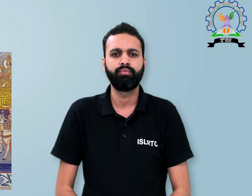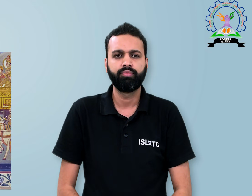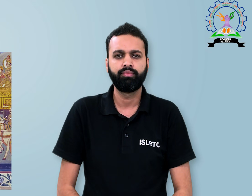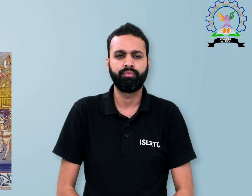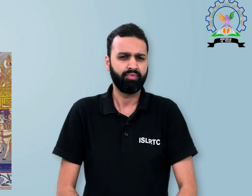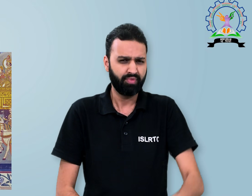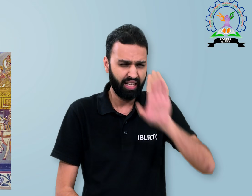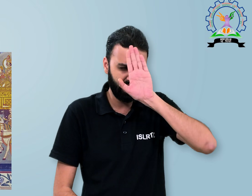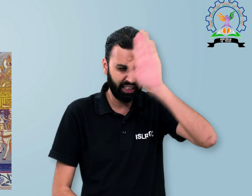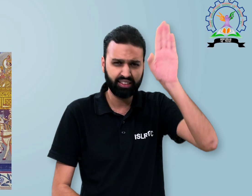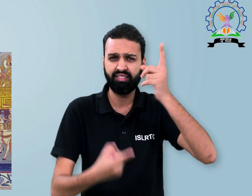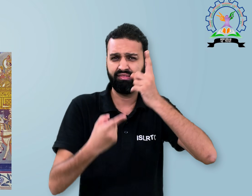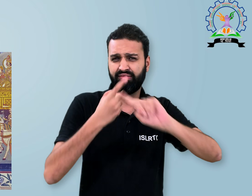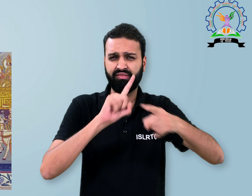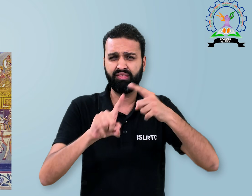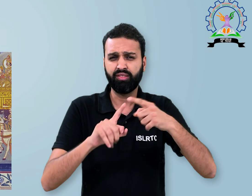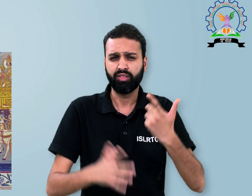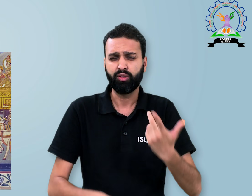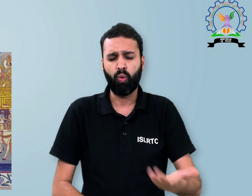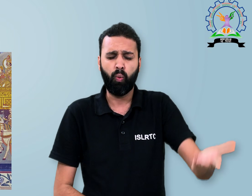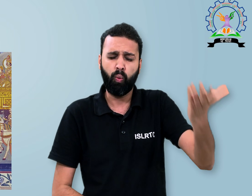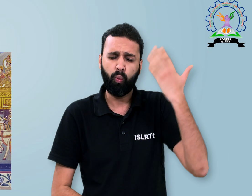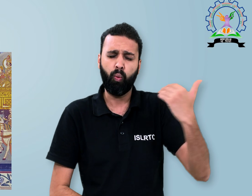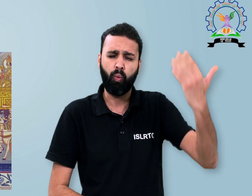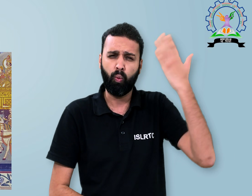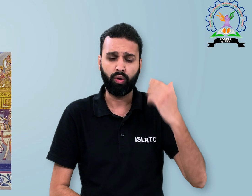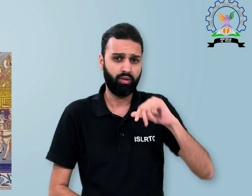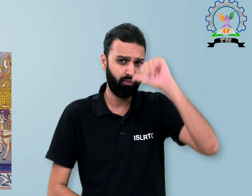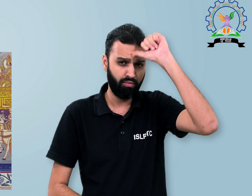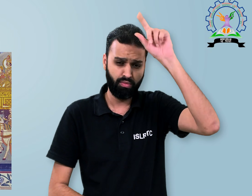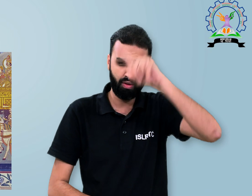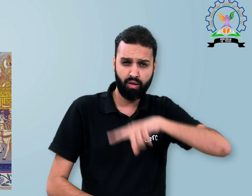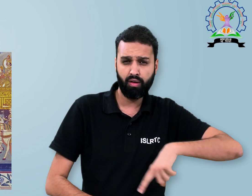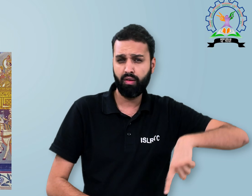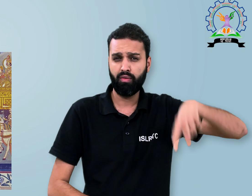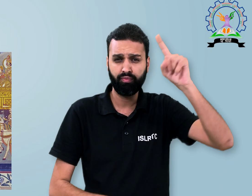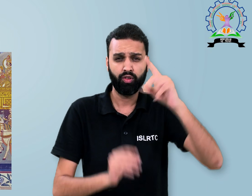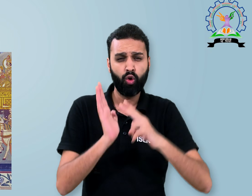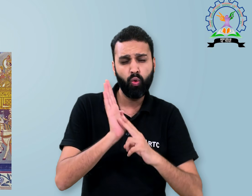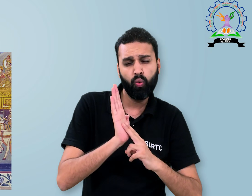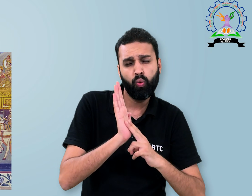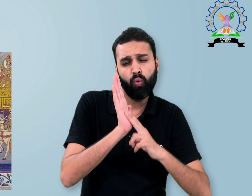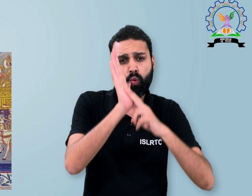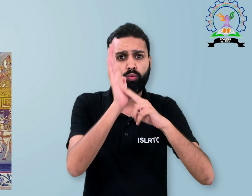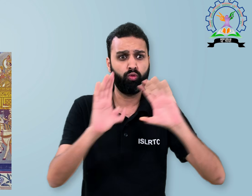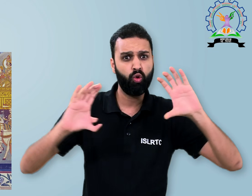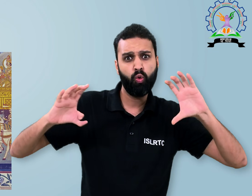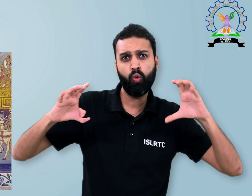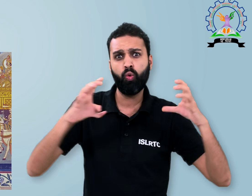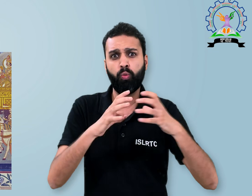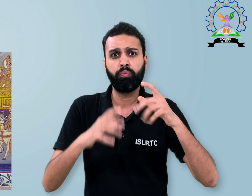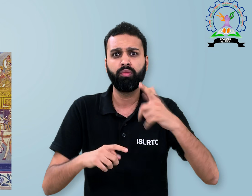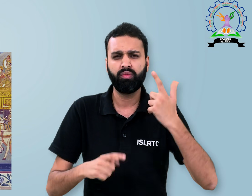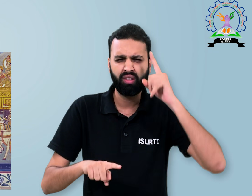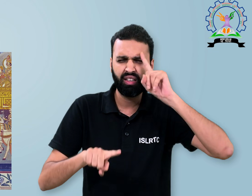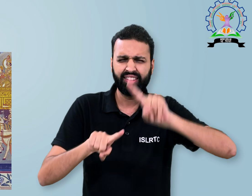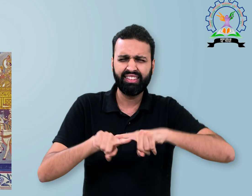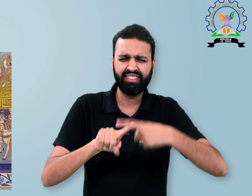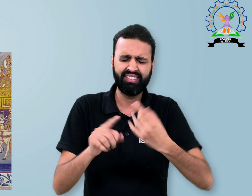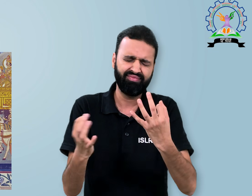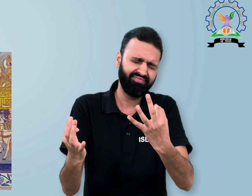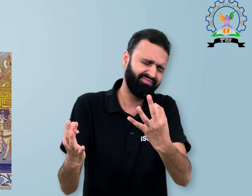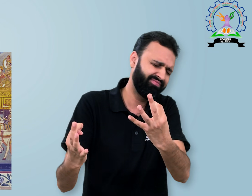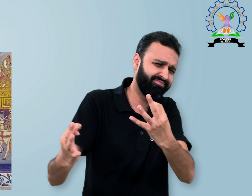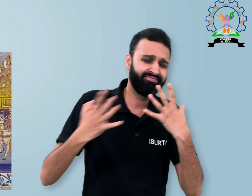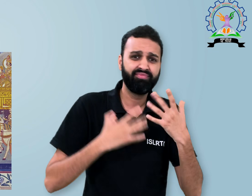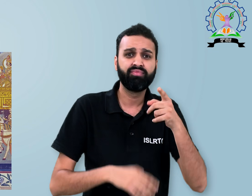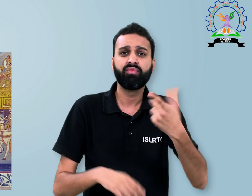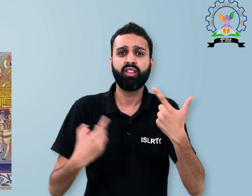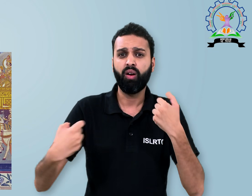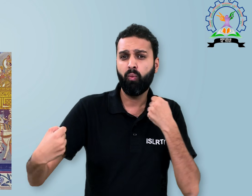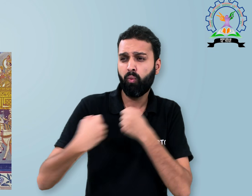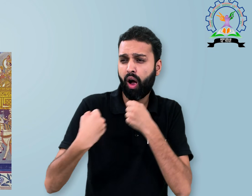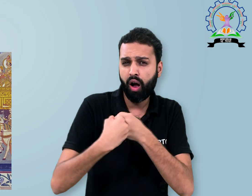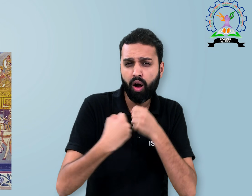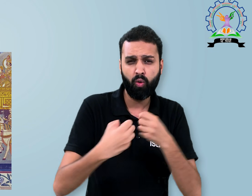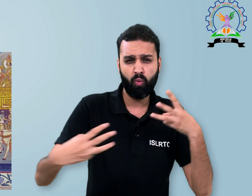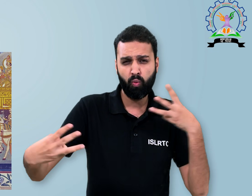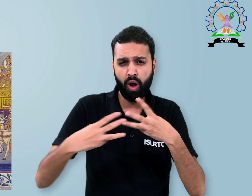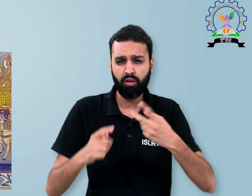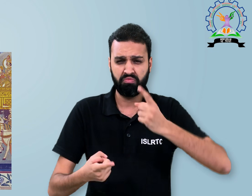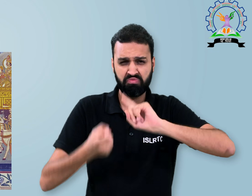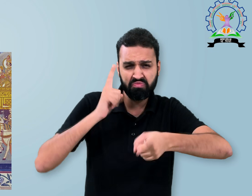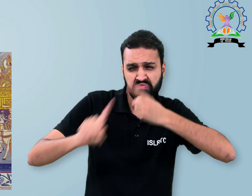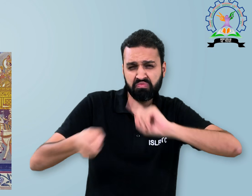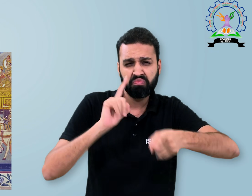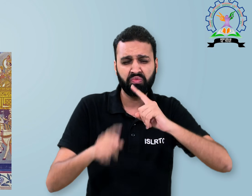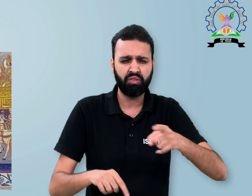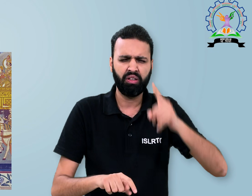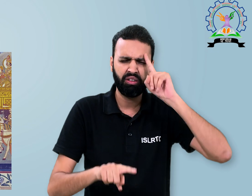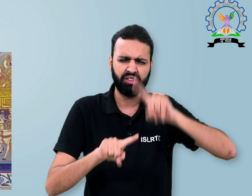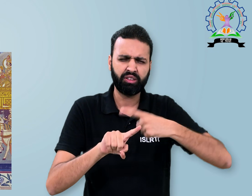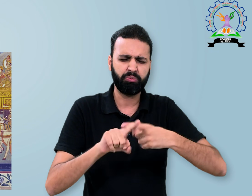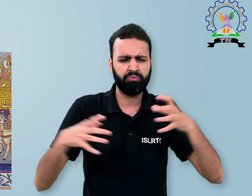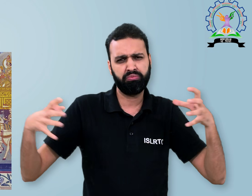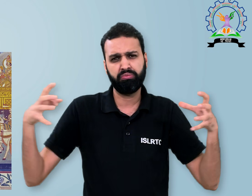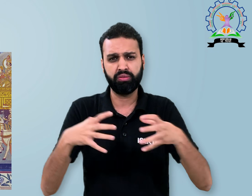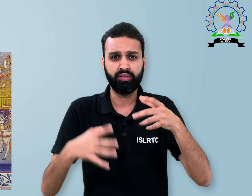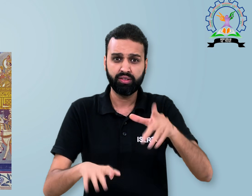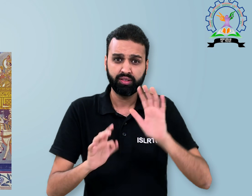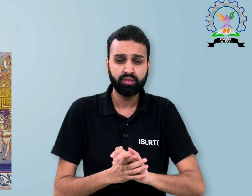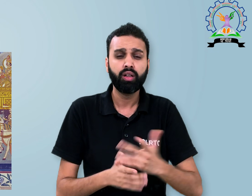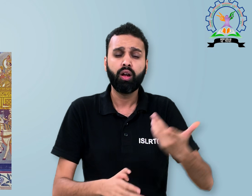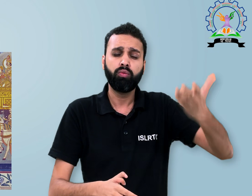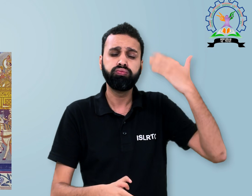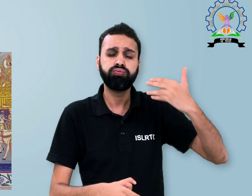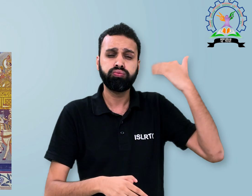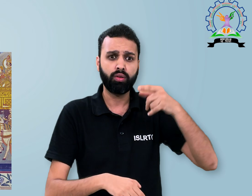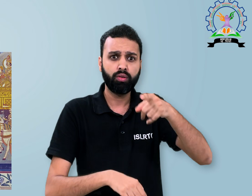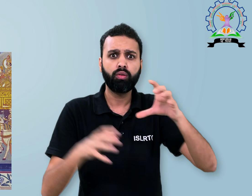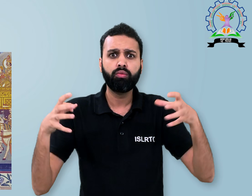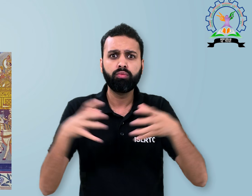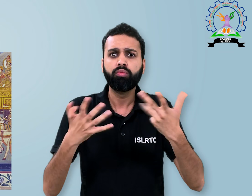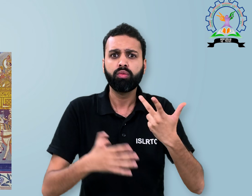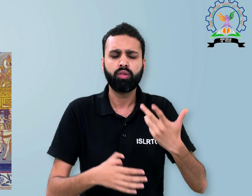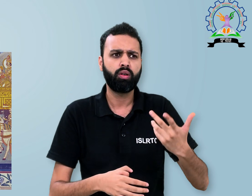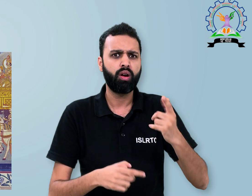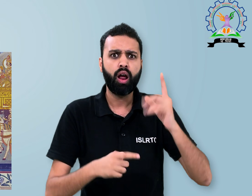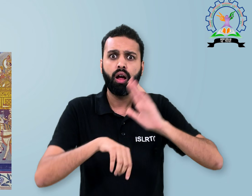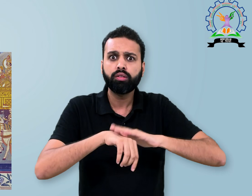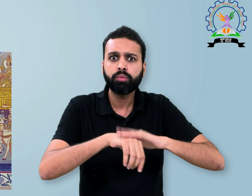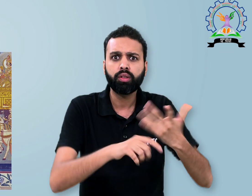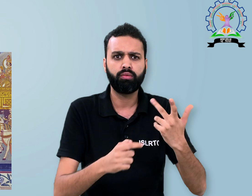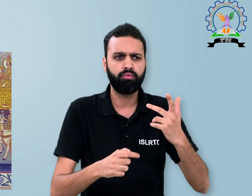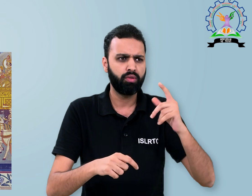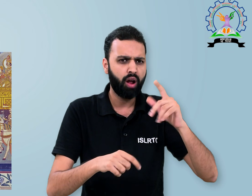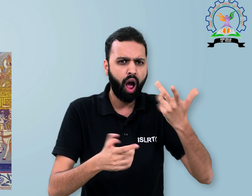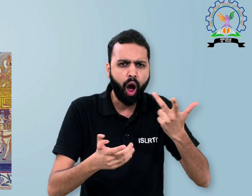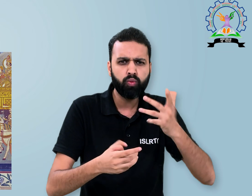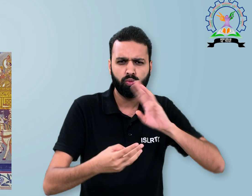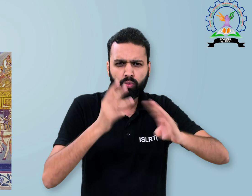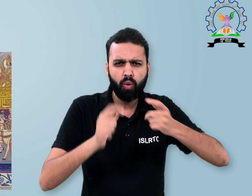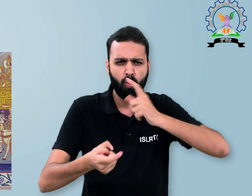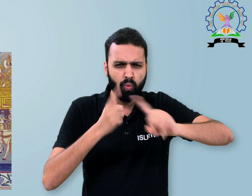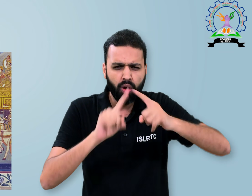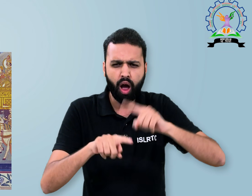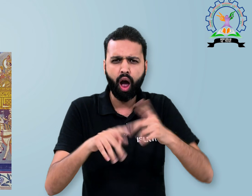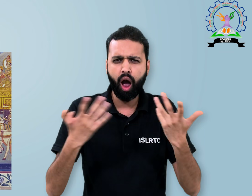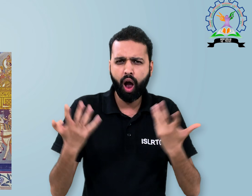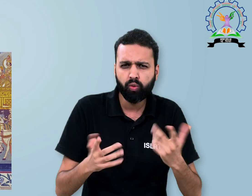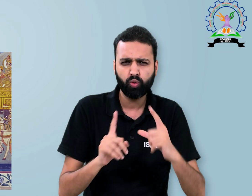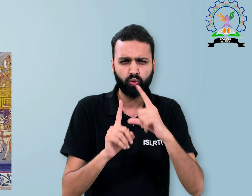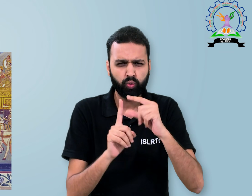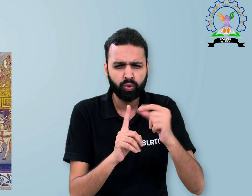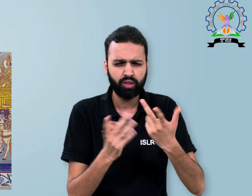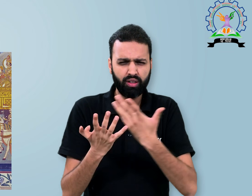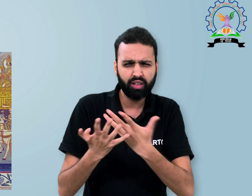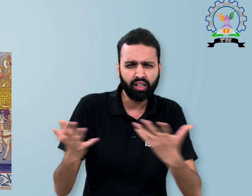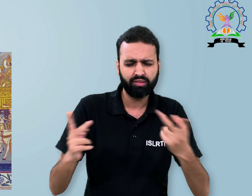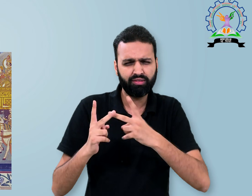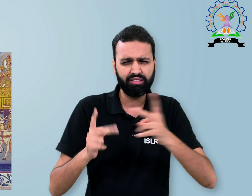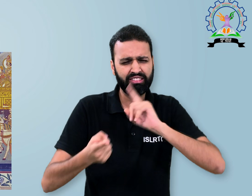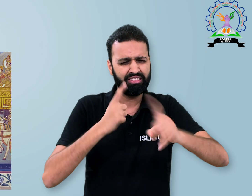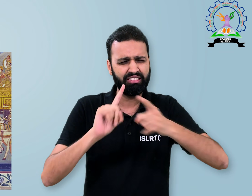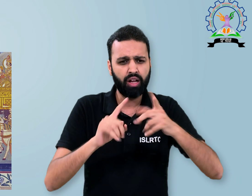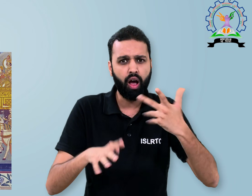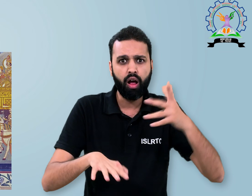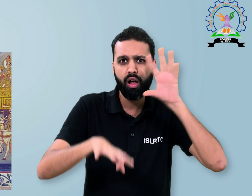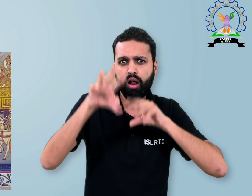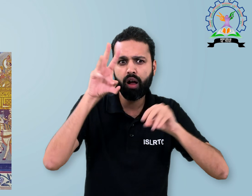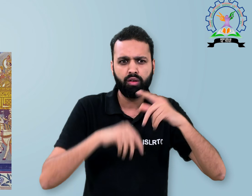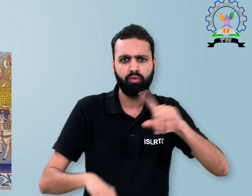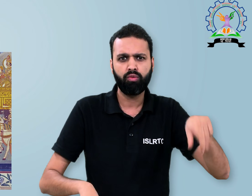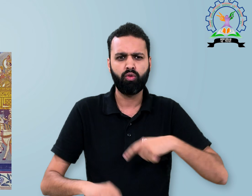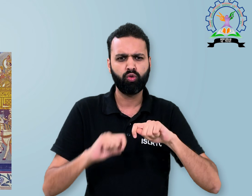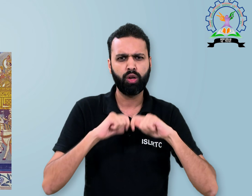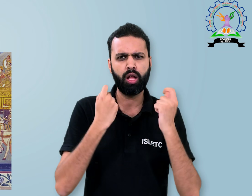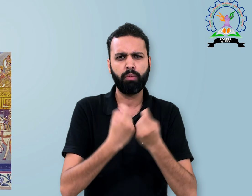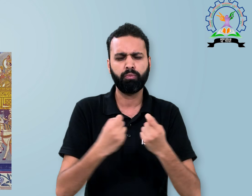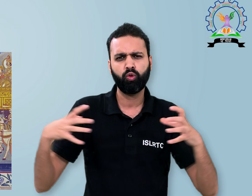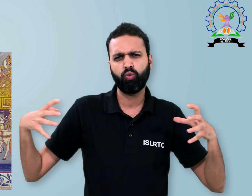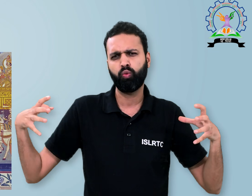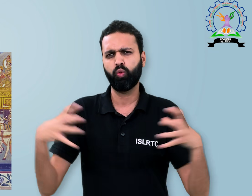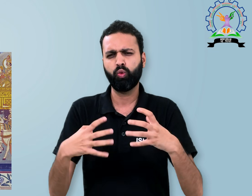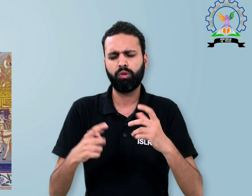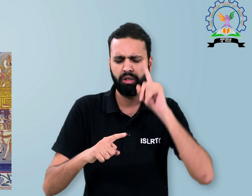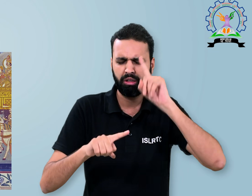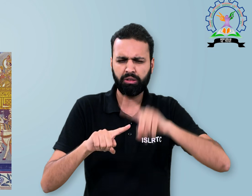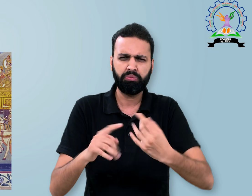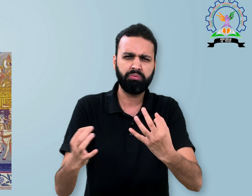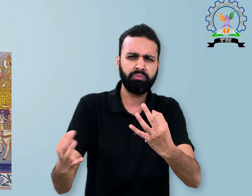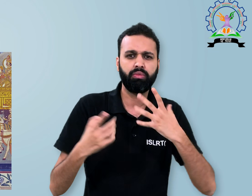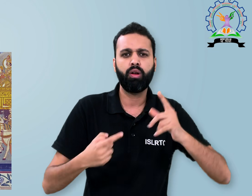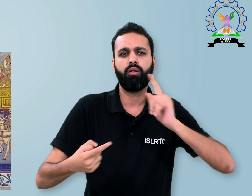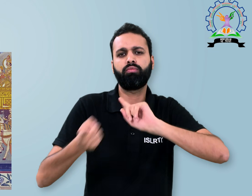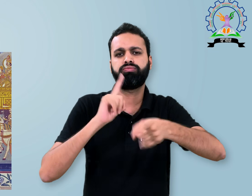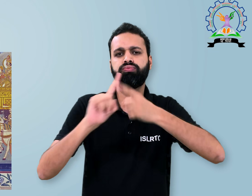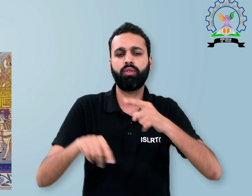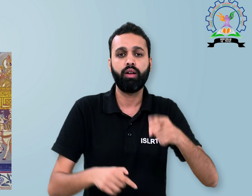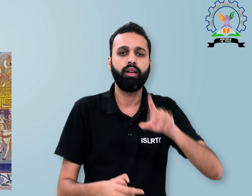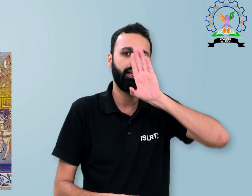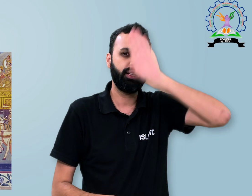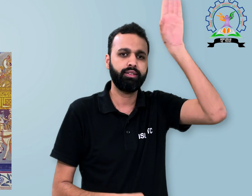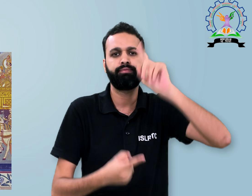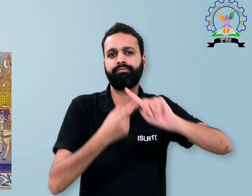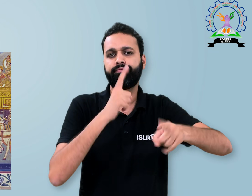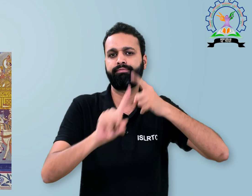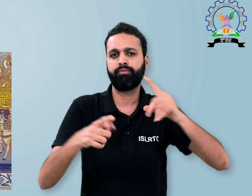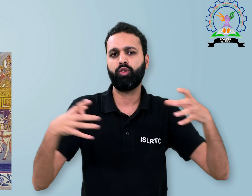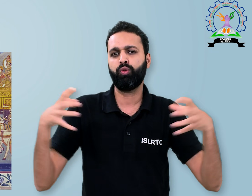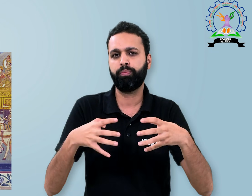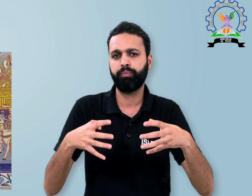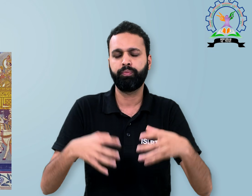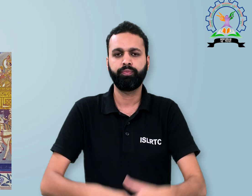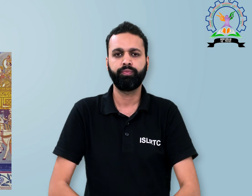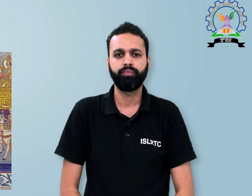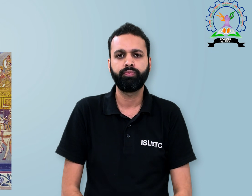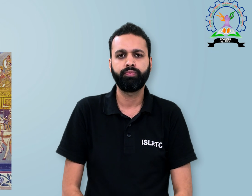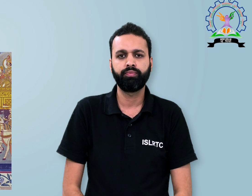is a community which is famous as warriors with excellent skills in warfare, bravery and leadership